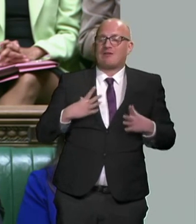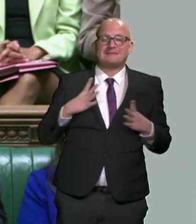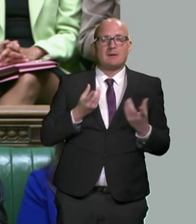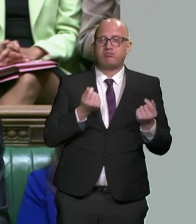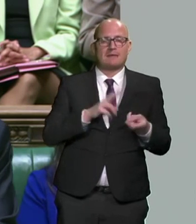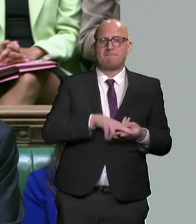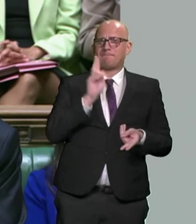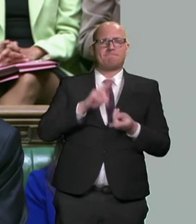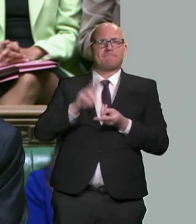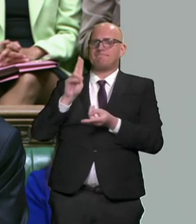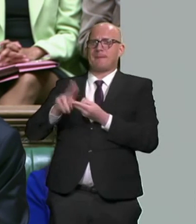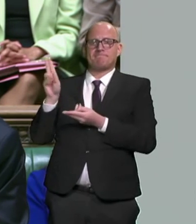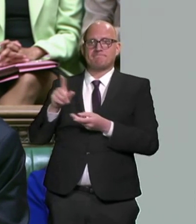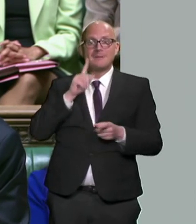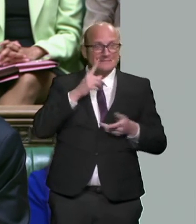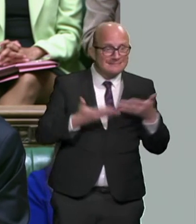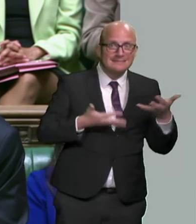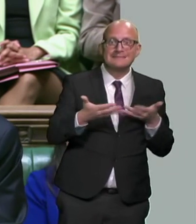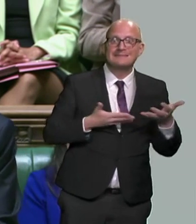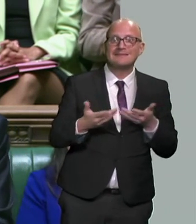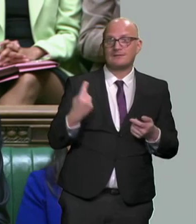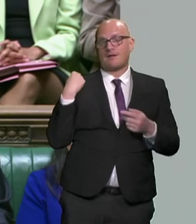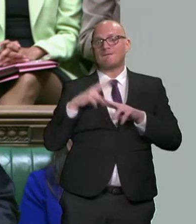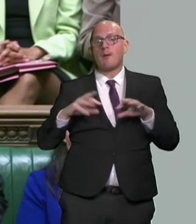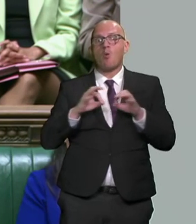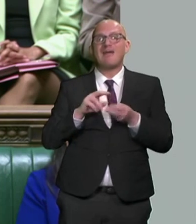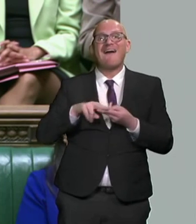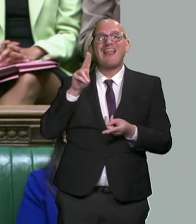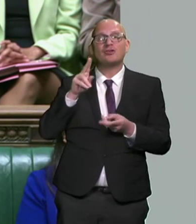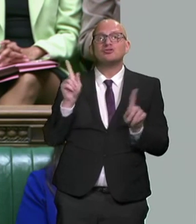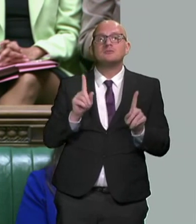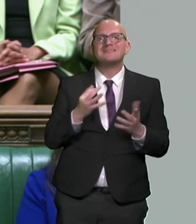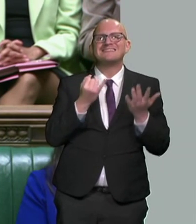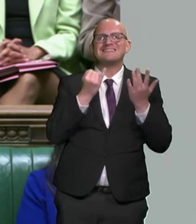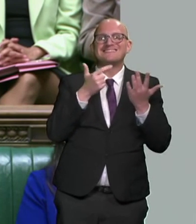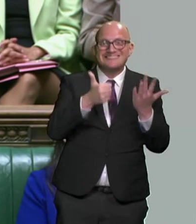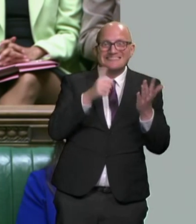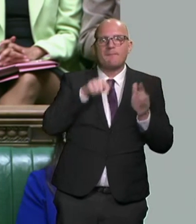Statistics published this morning show that inflation in February was 6.2%.